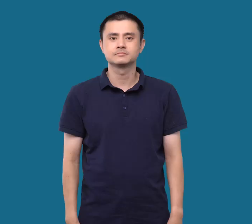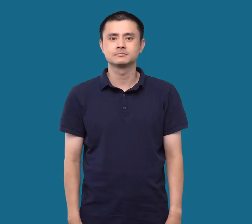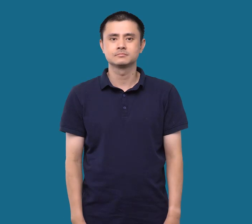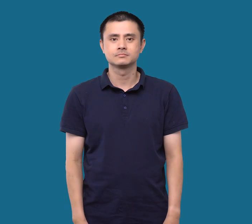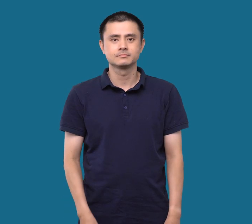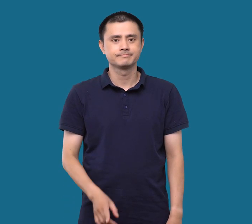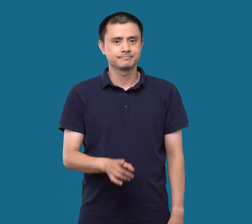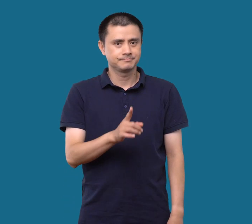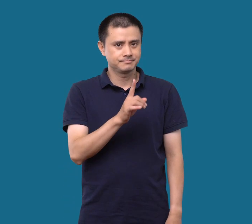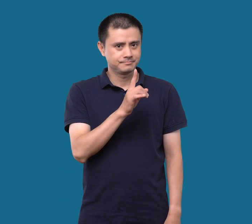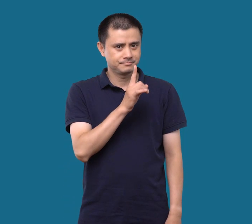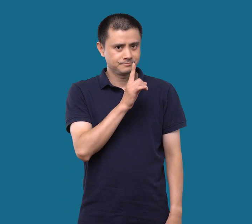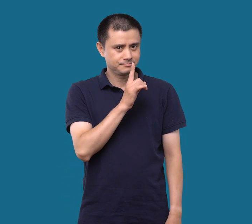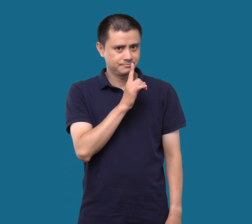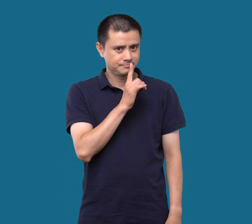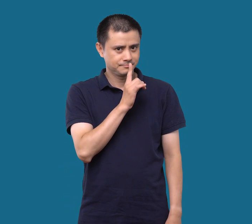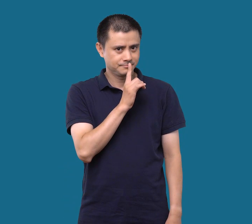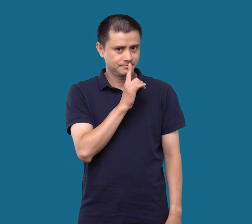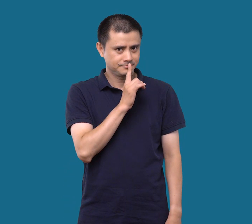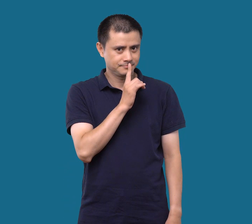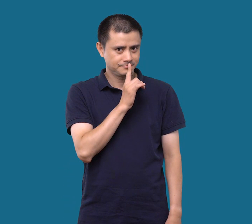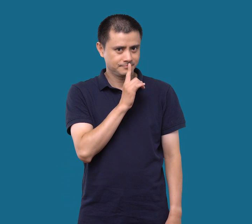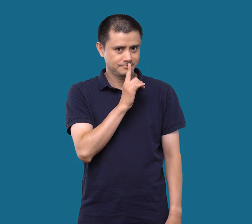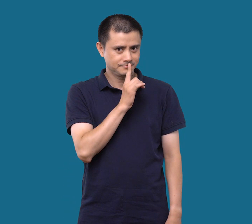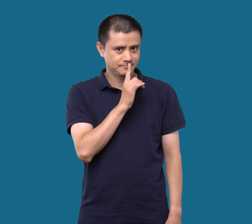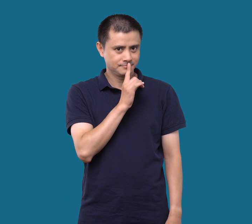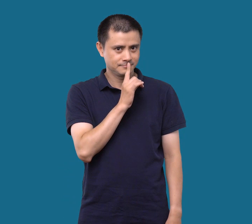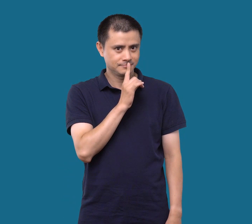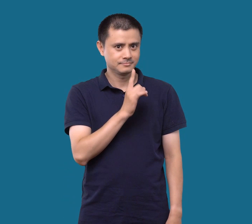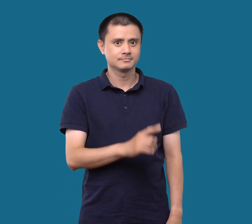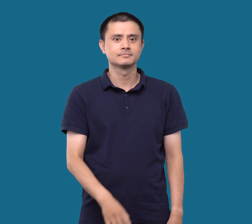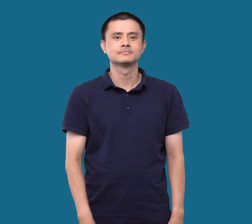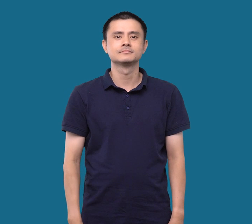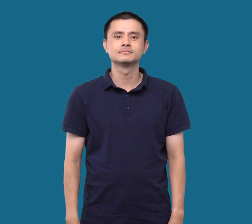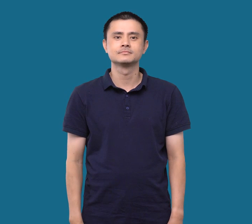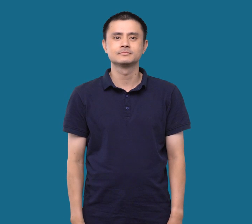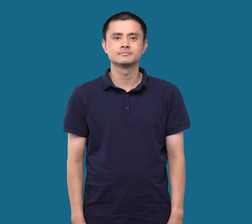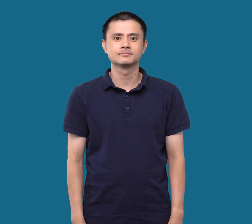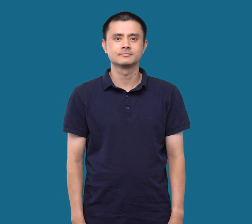lặng lẽ